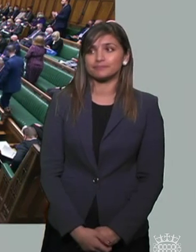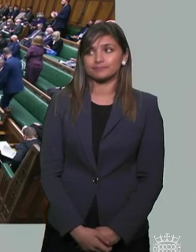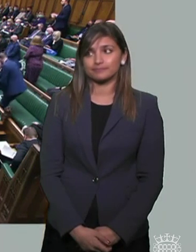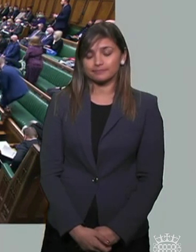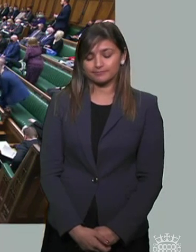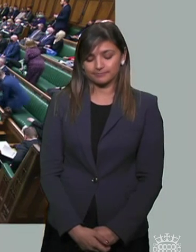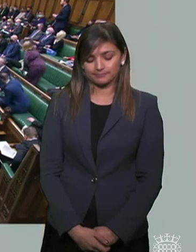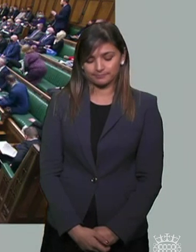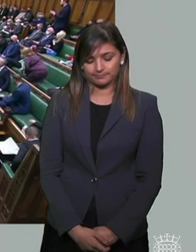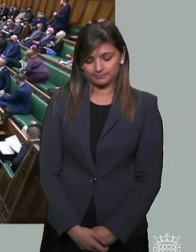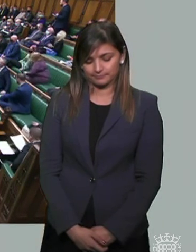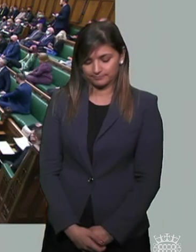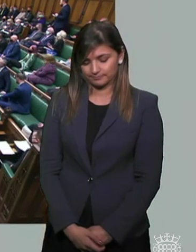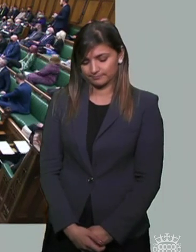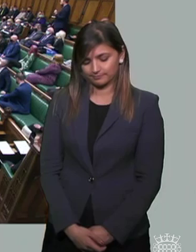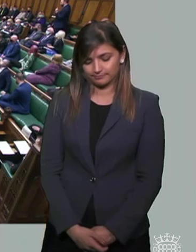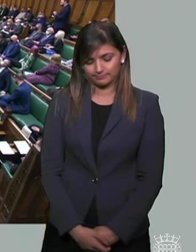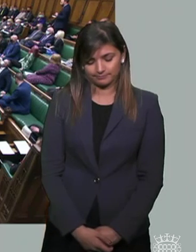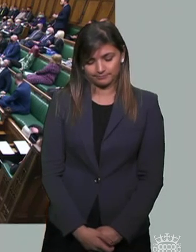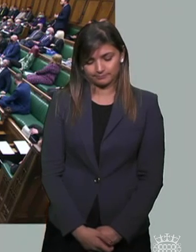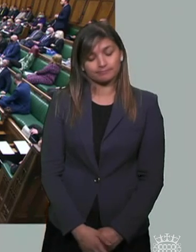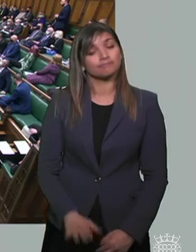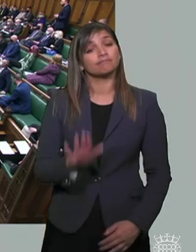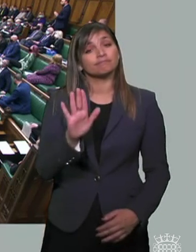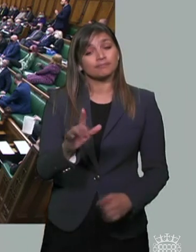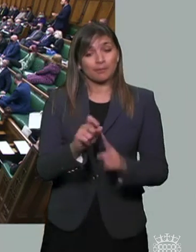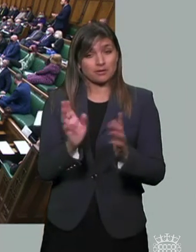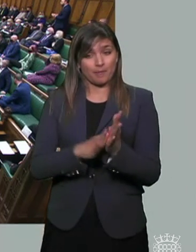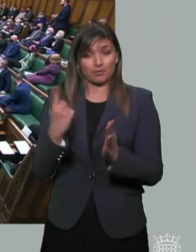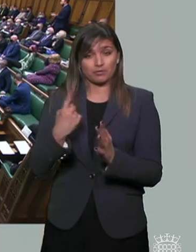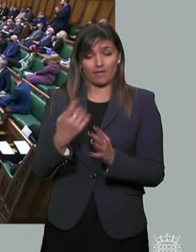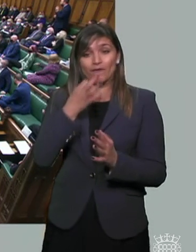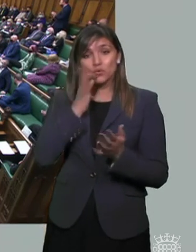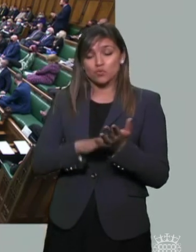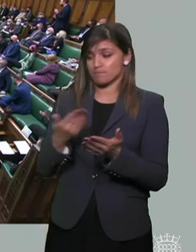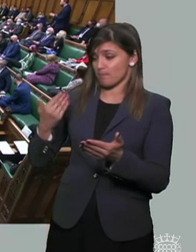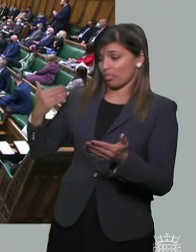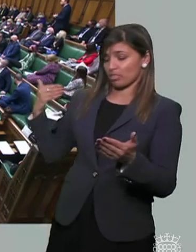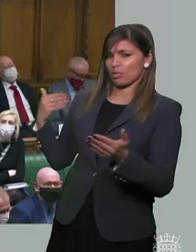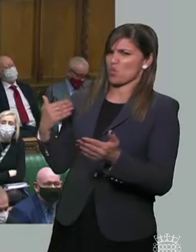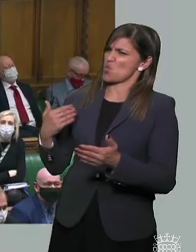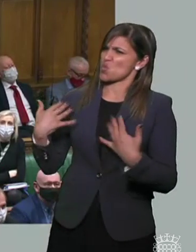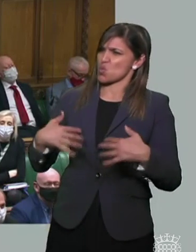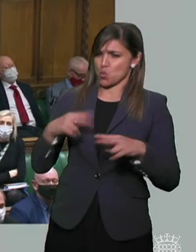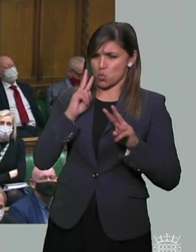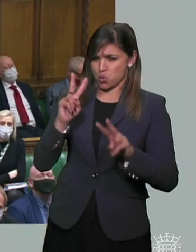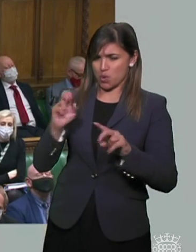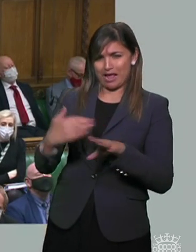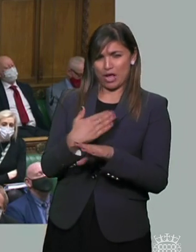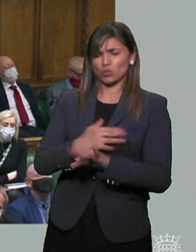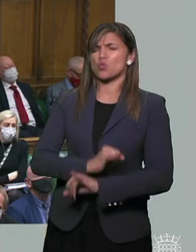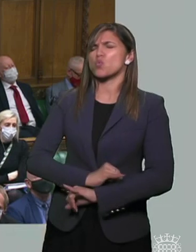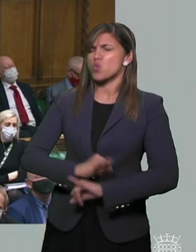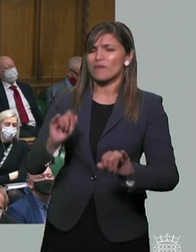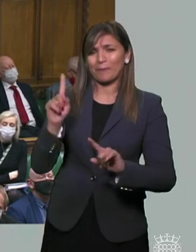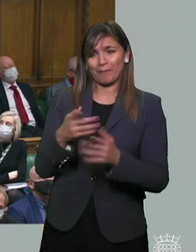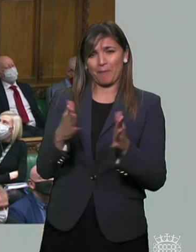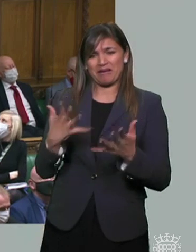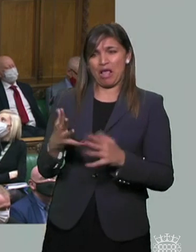The Prime Minister’s actions over the last number of months have absolutely eroded public confidence at the worst possible time, during a public health crisis.